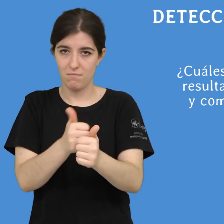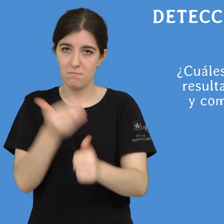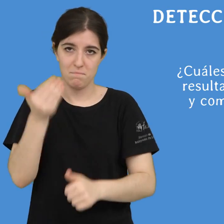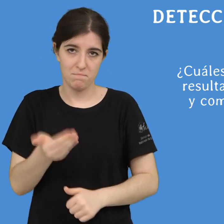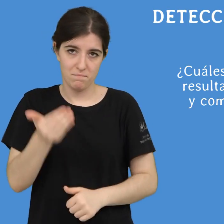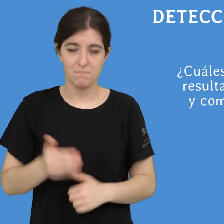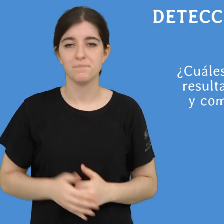importar